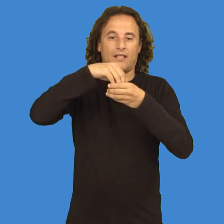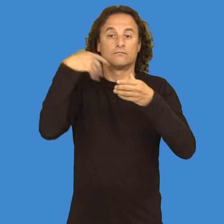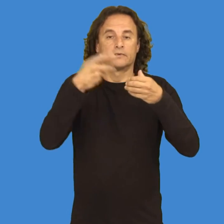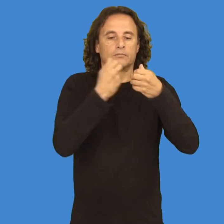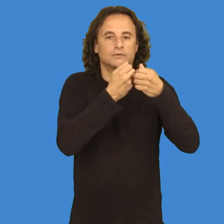despues